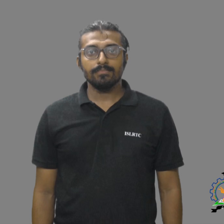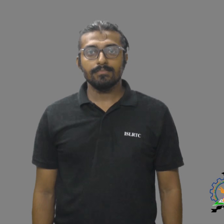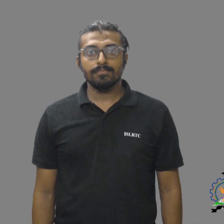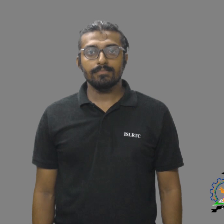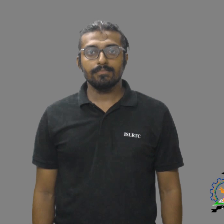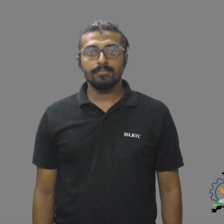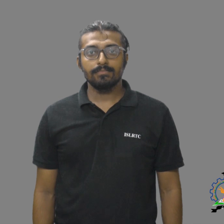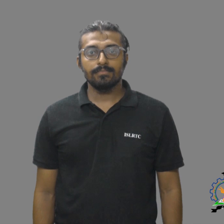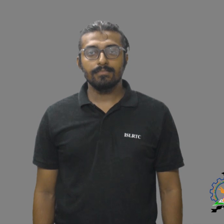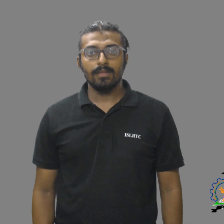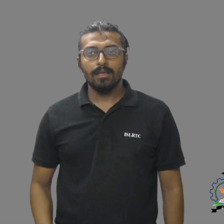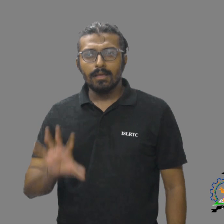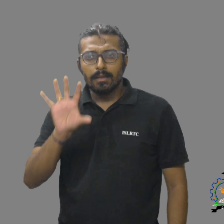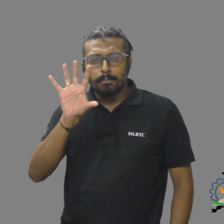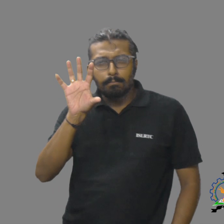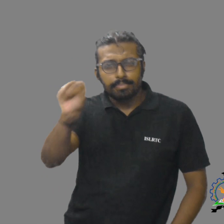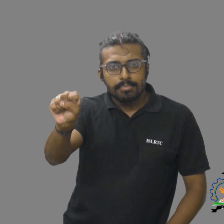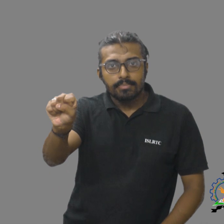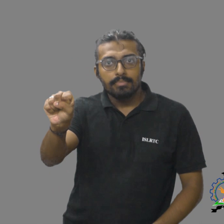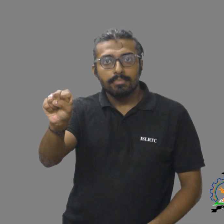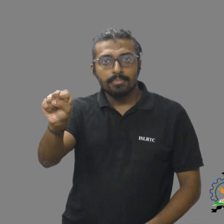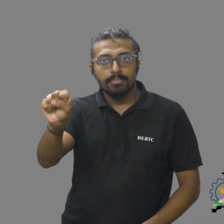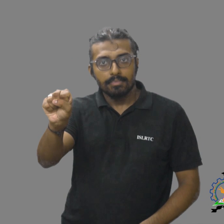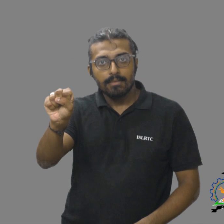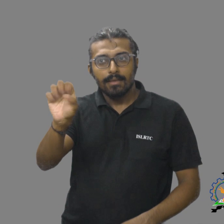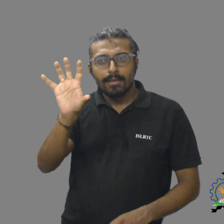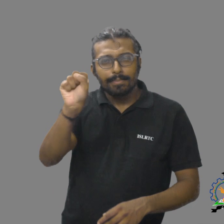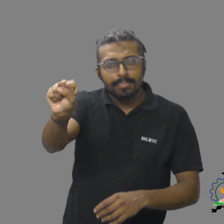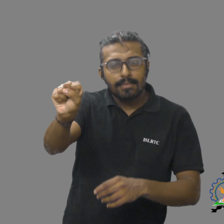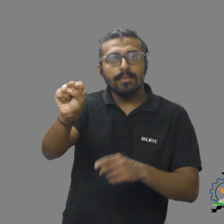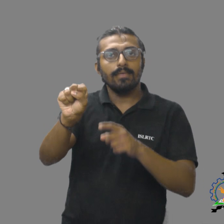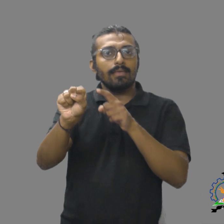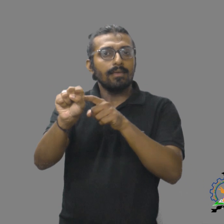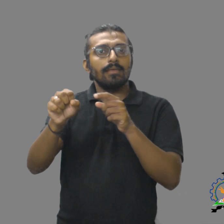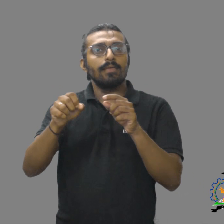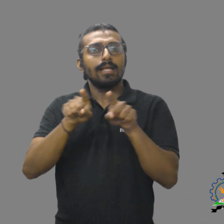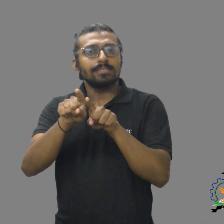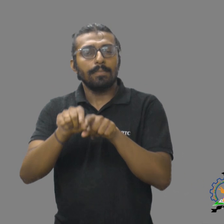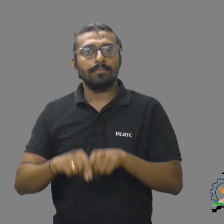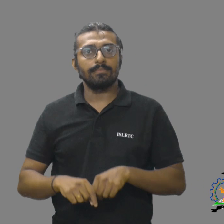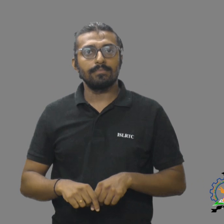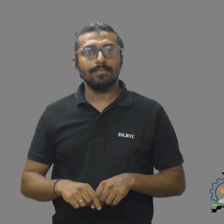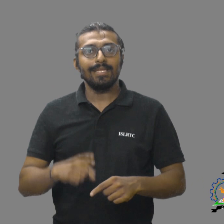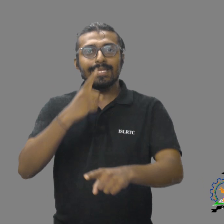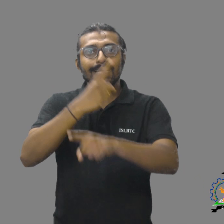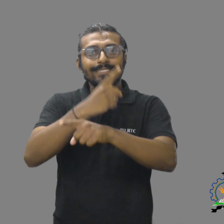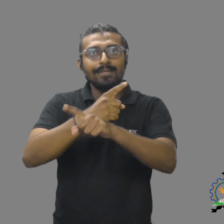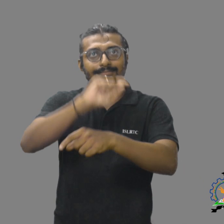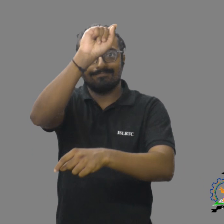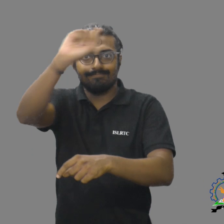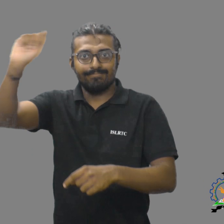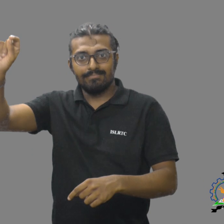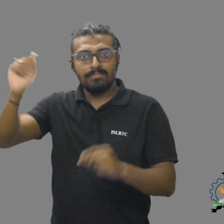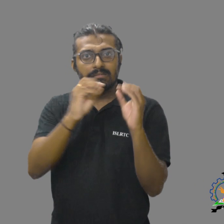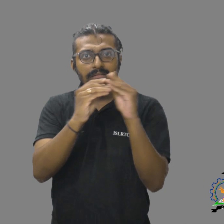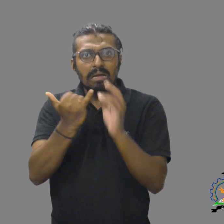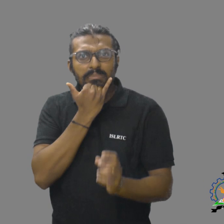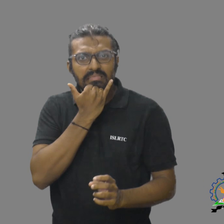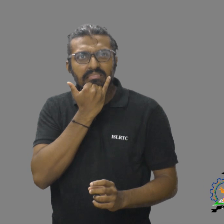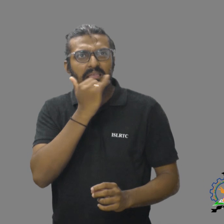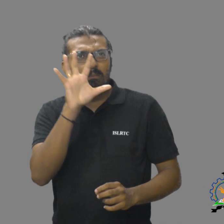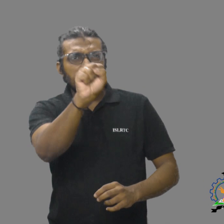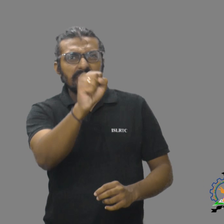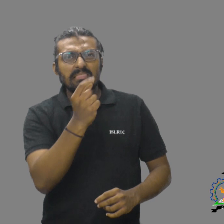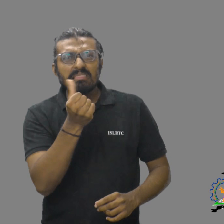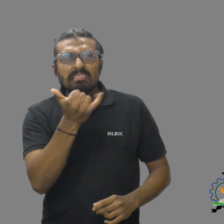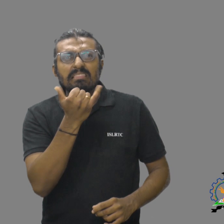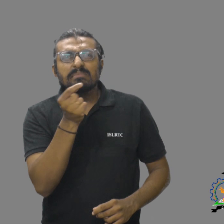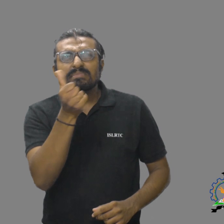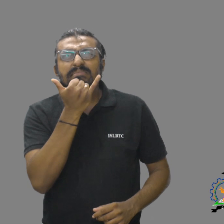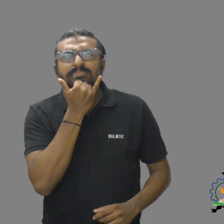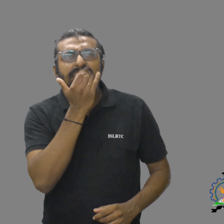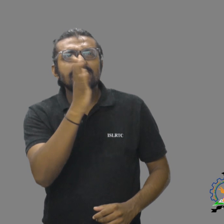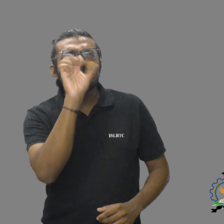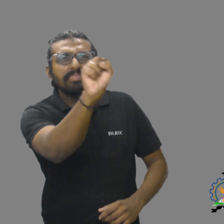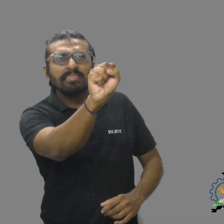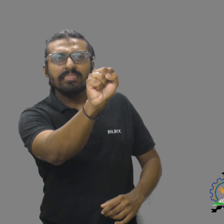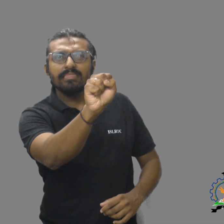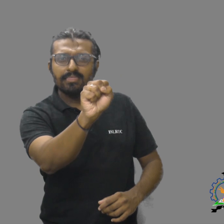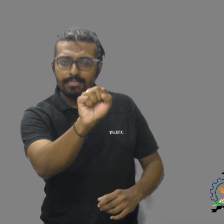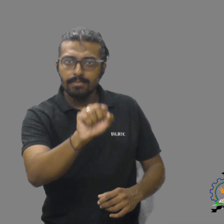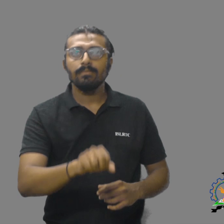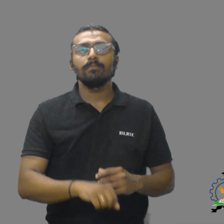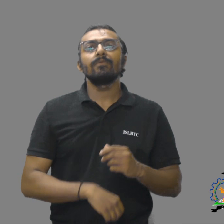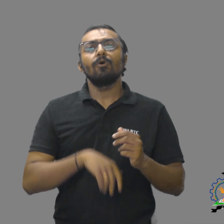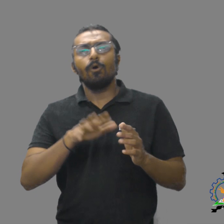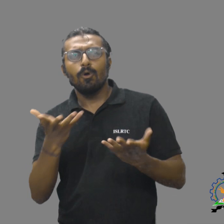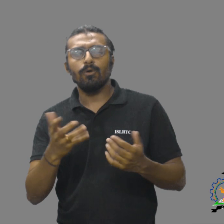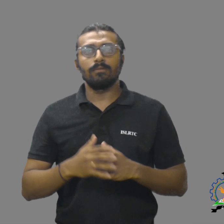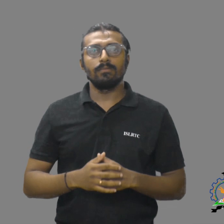Spot